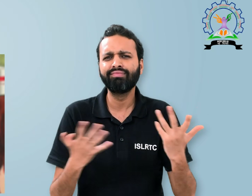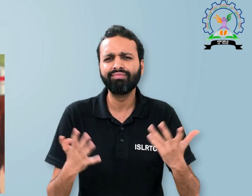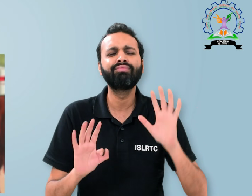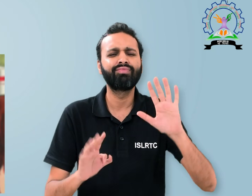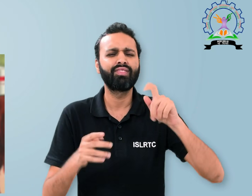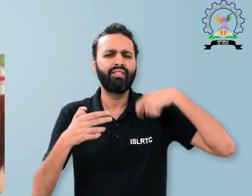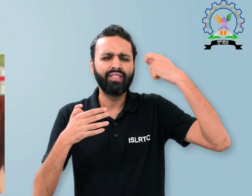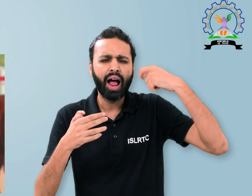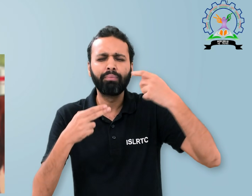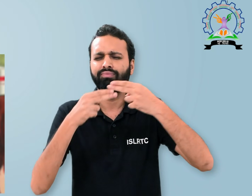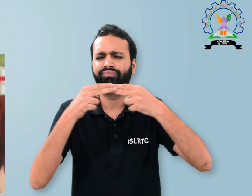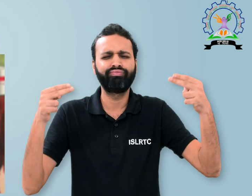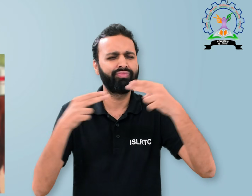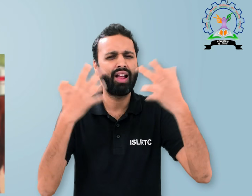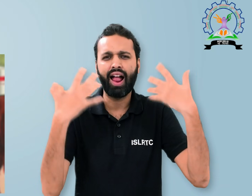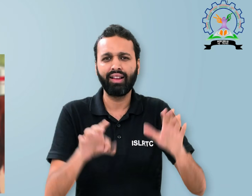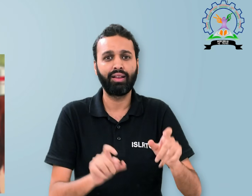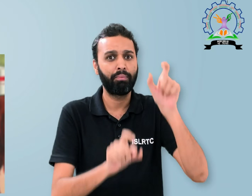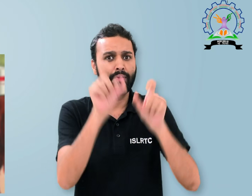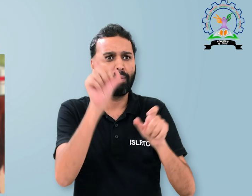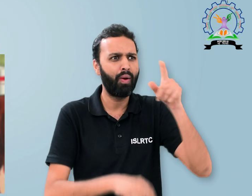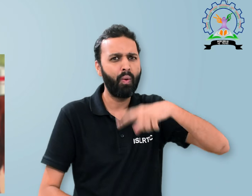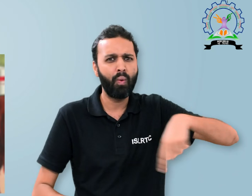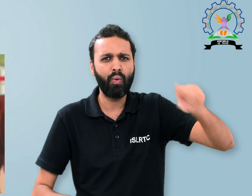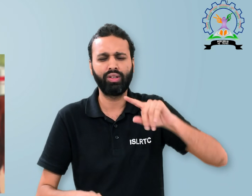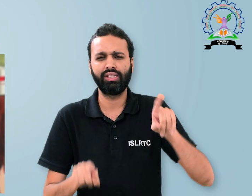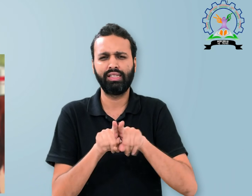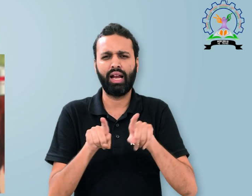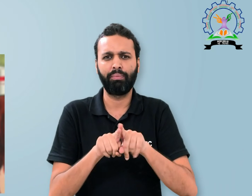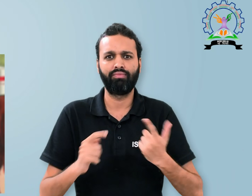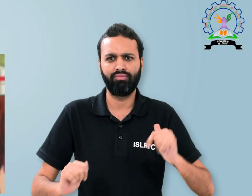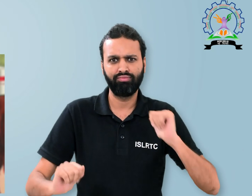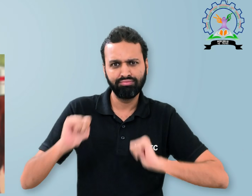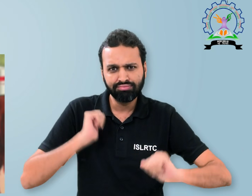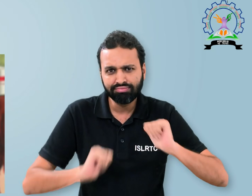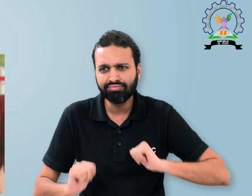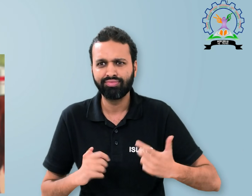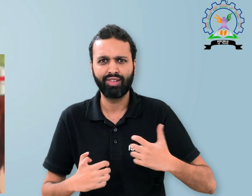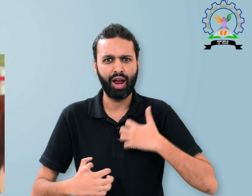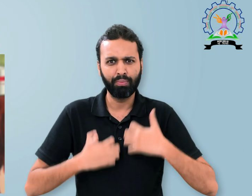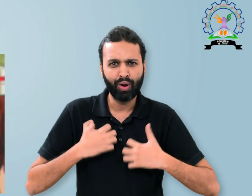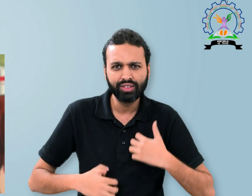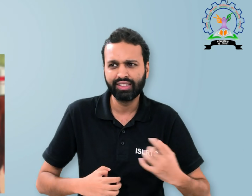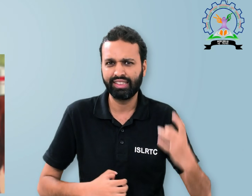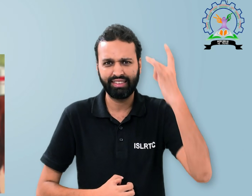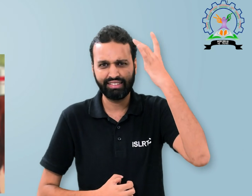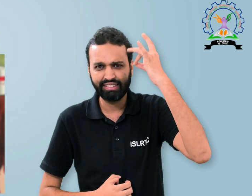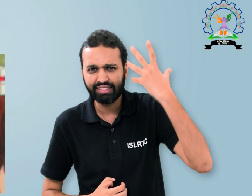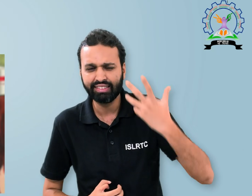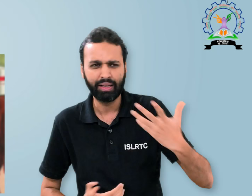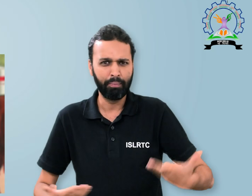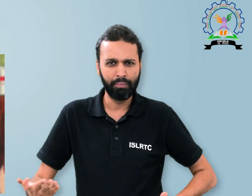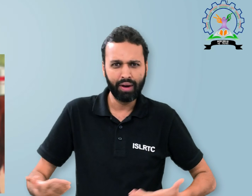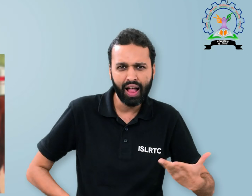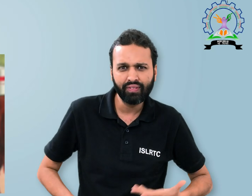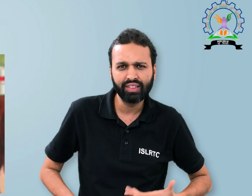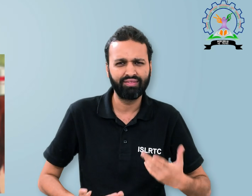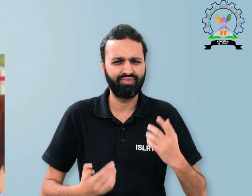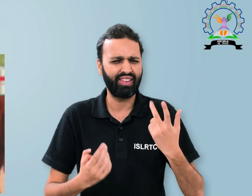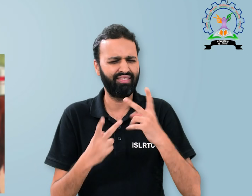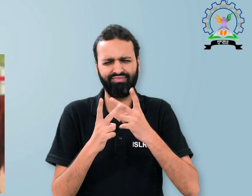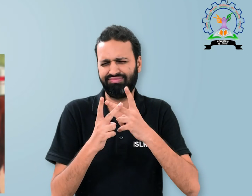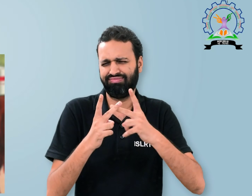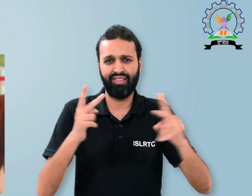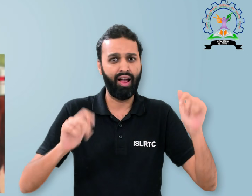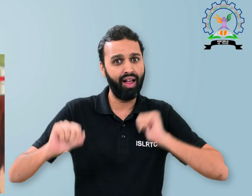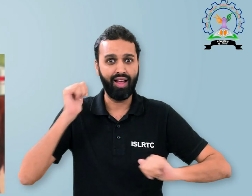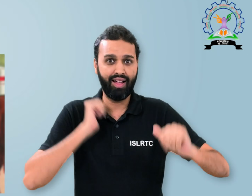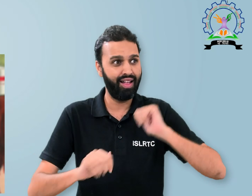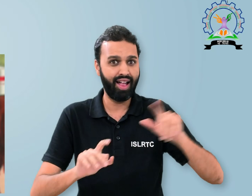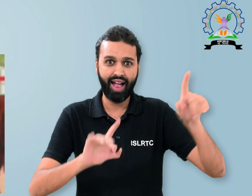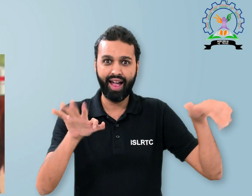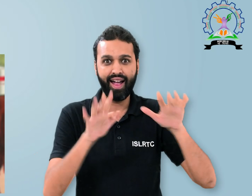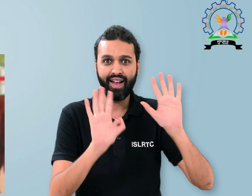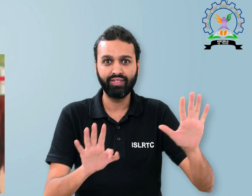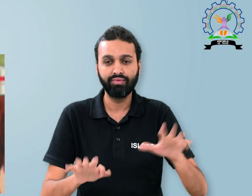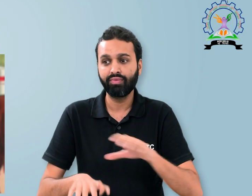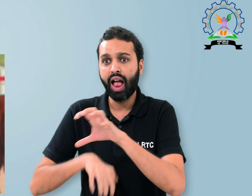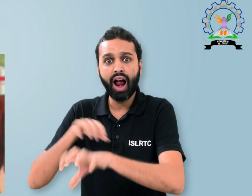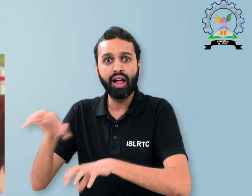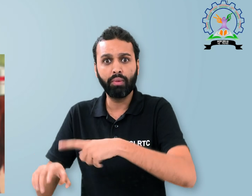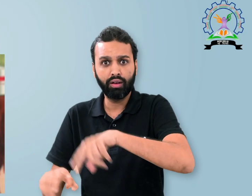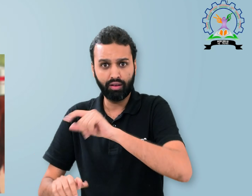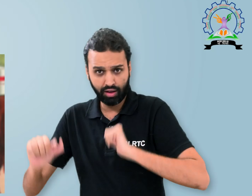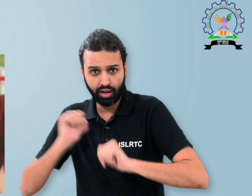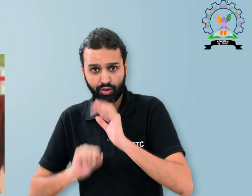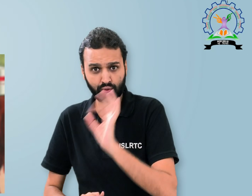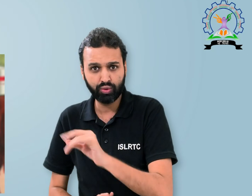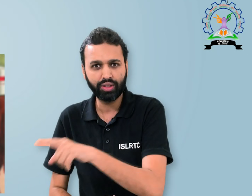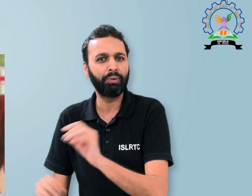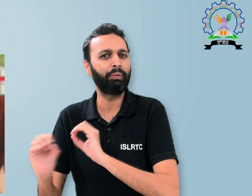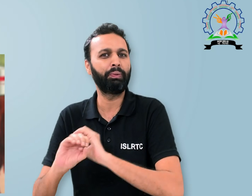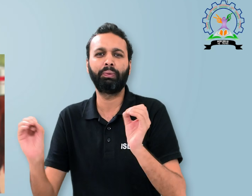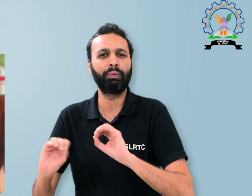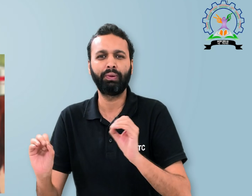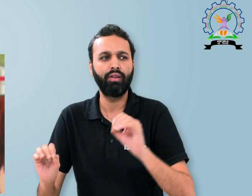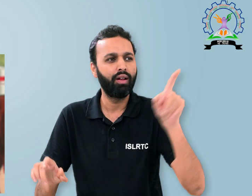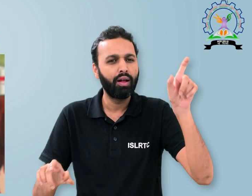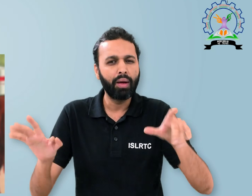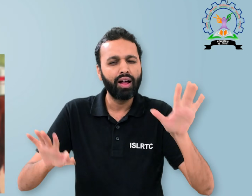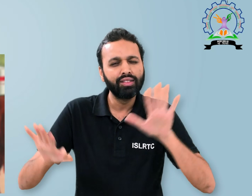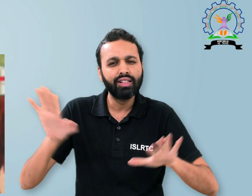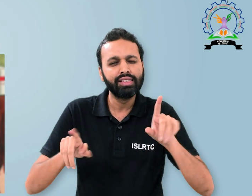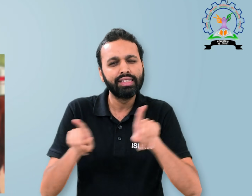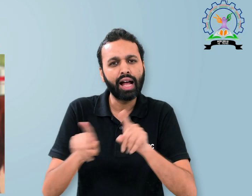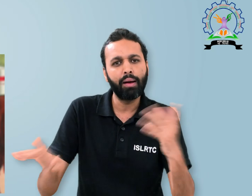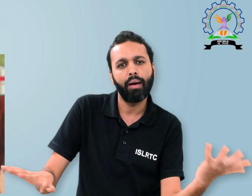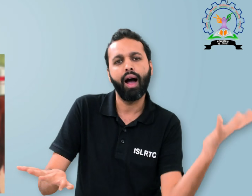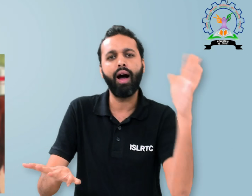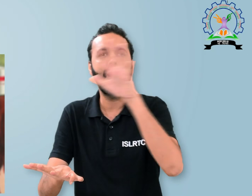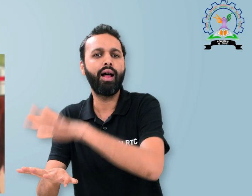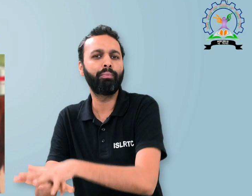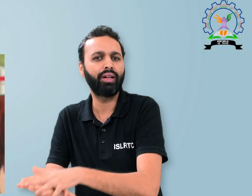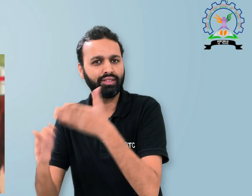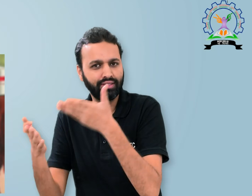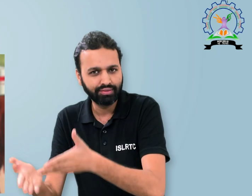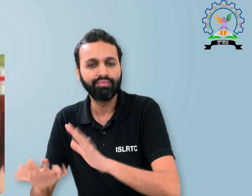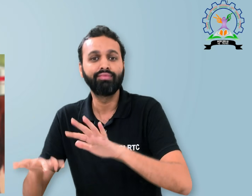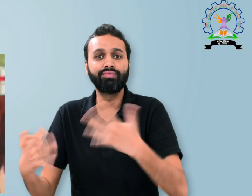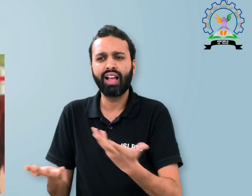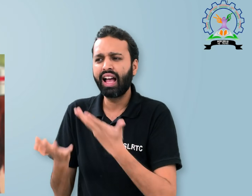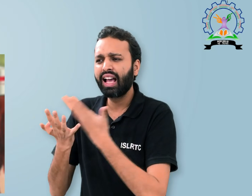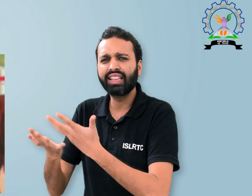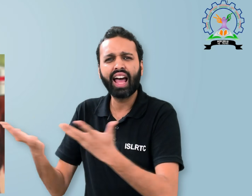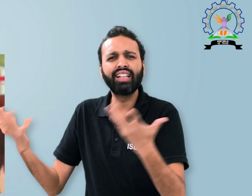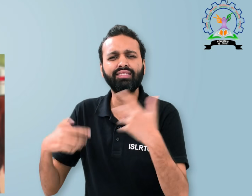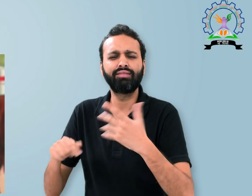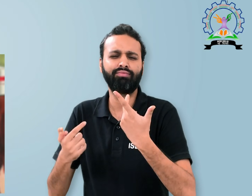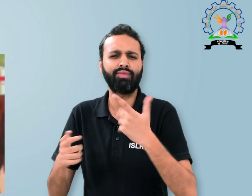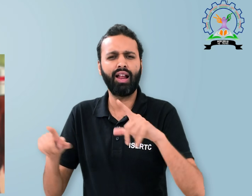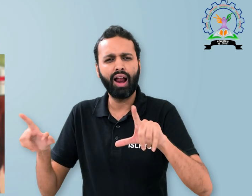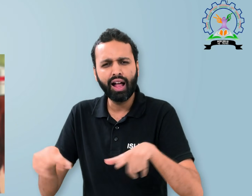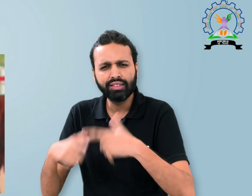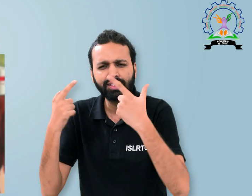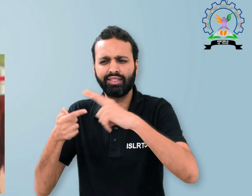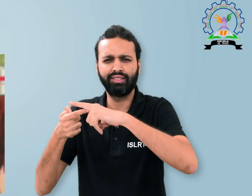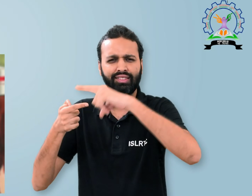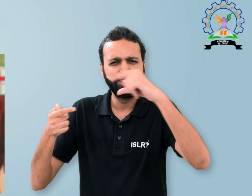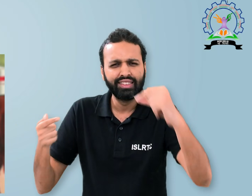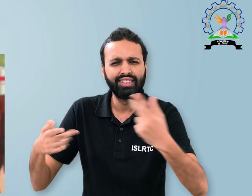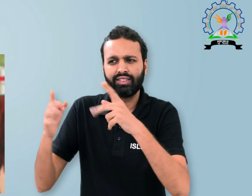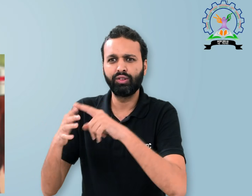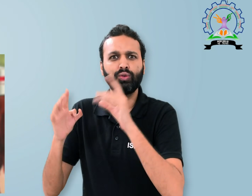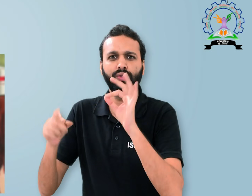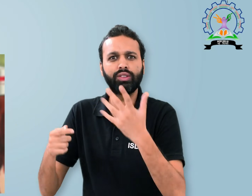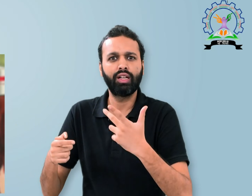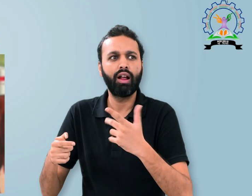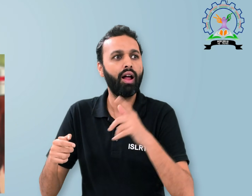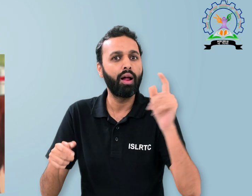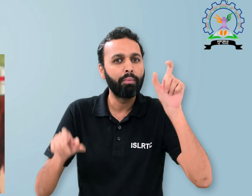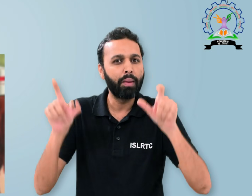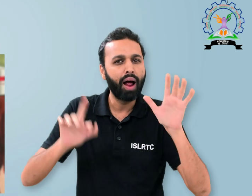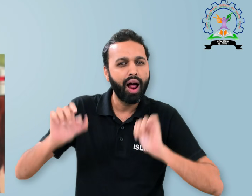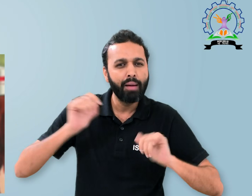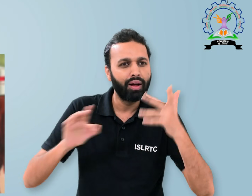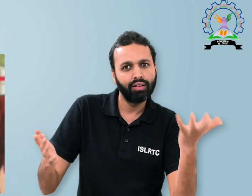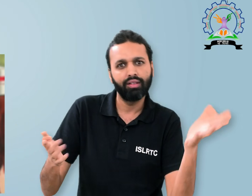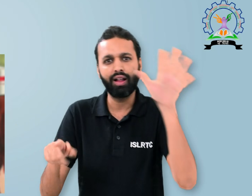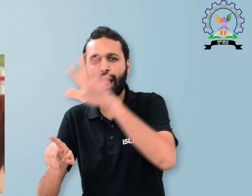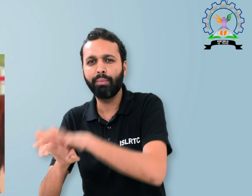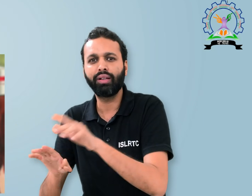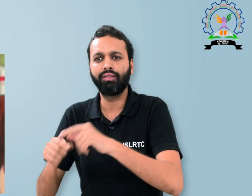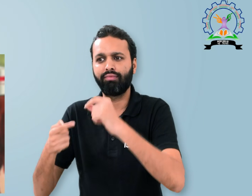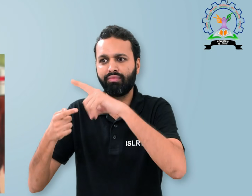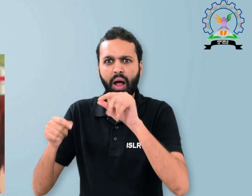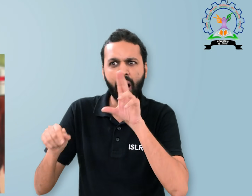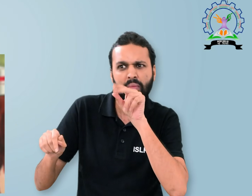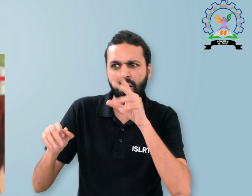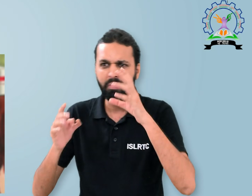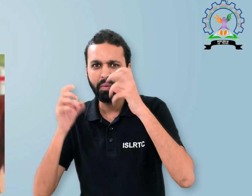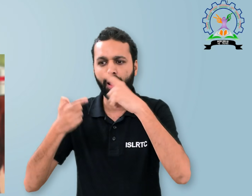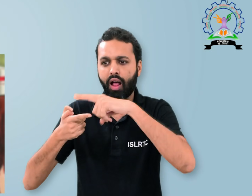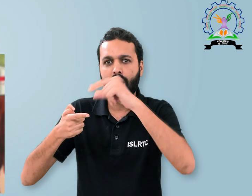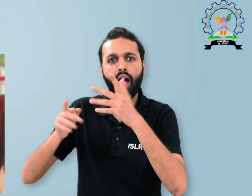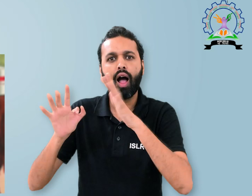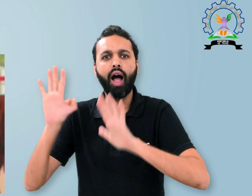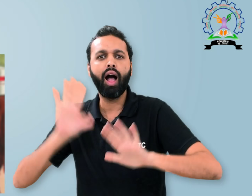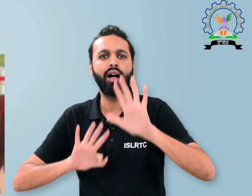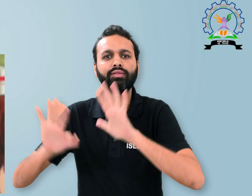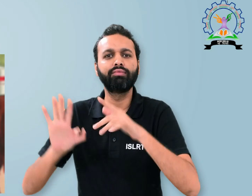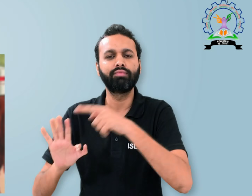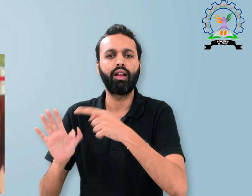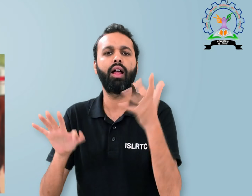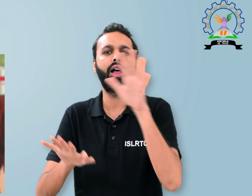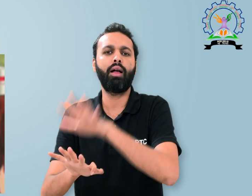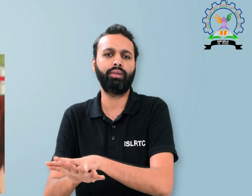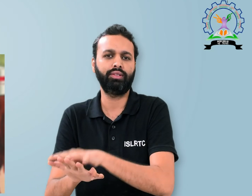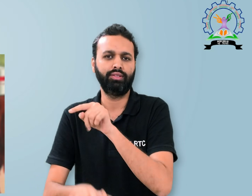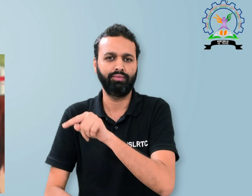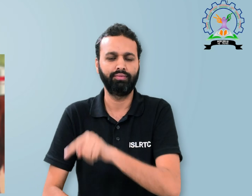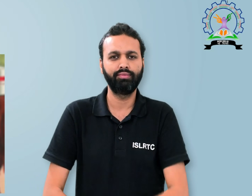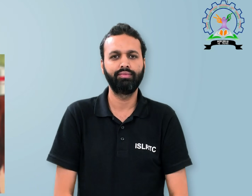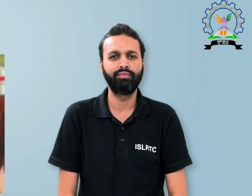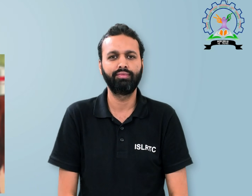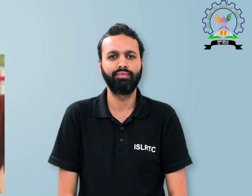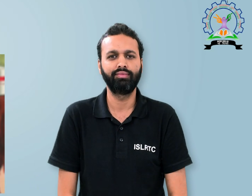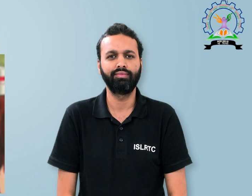Attributing human traits to animals or inanimate objects.